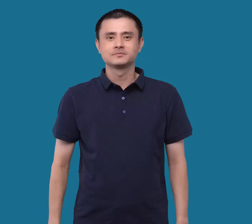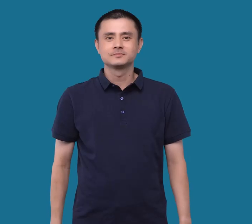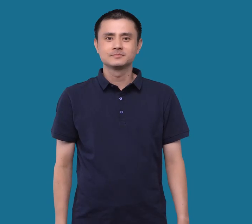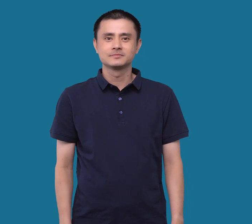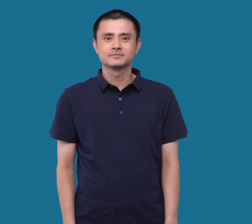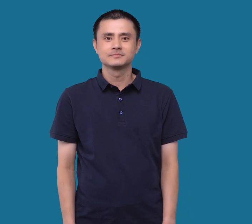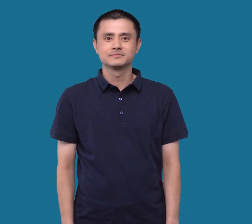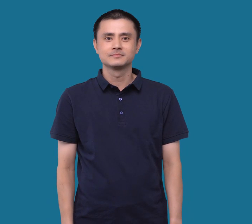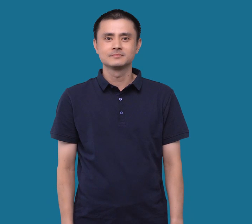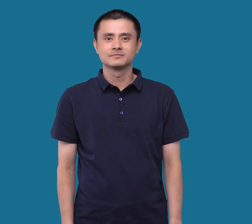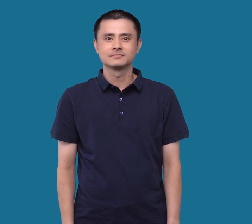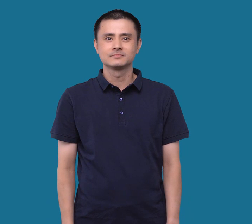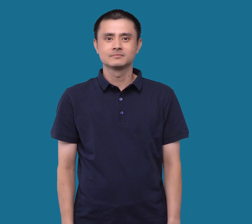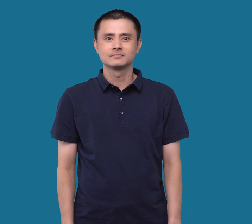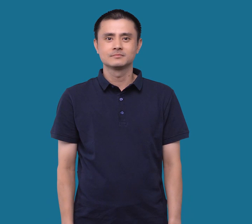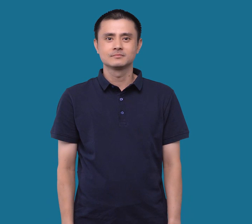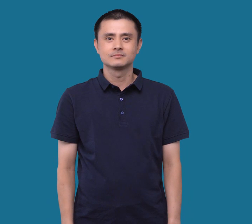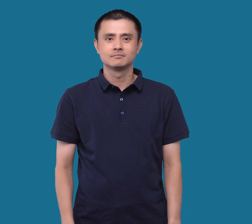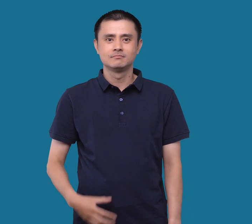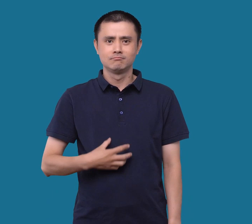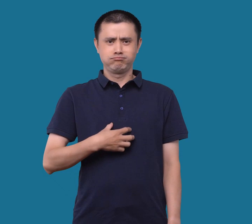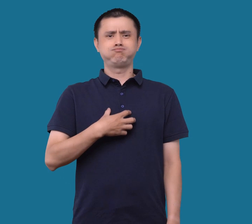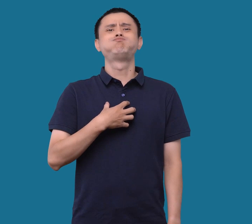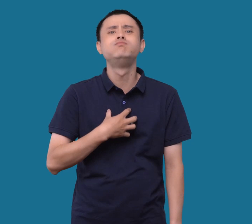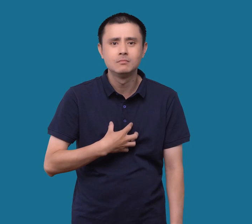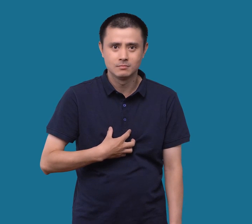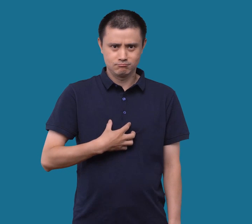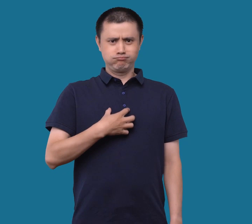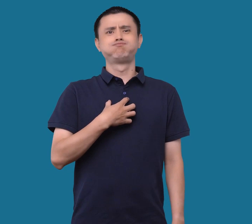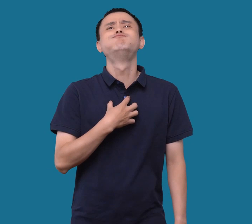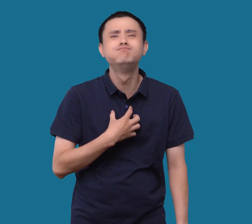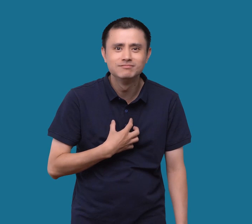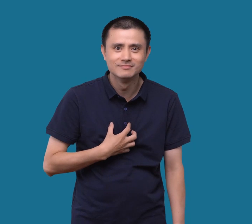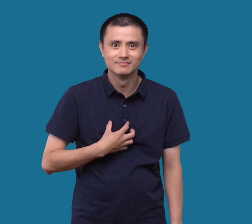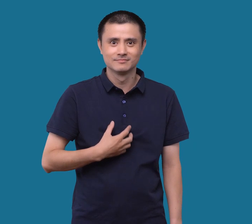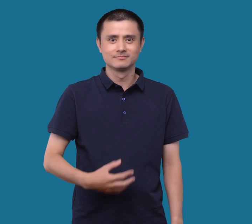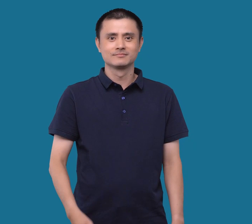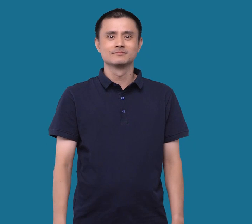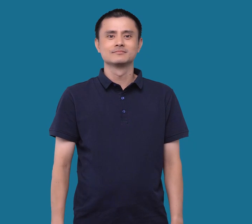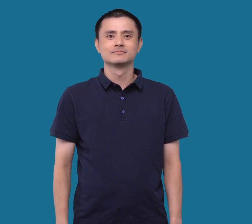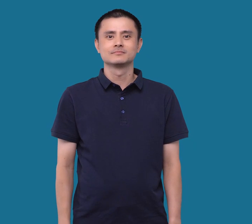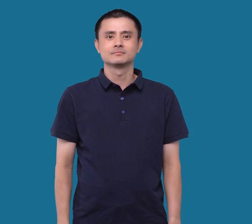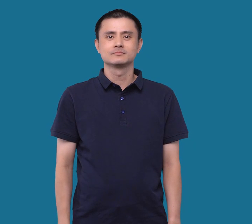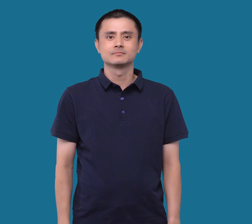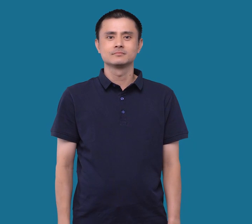buồn nôn